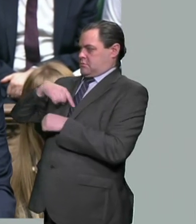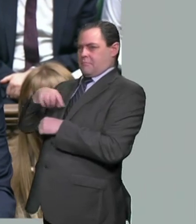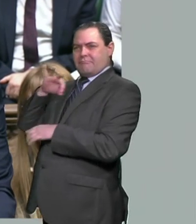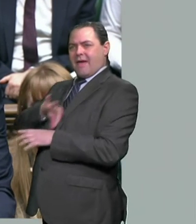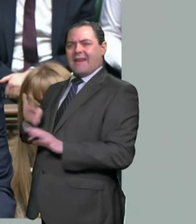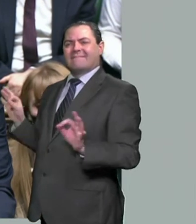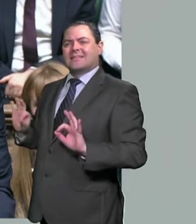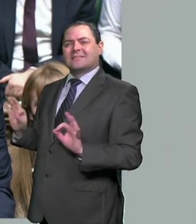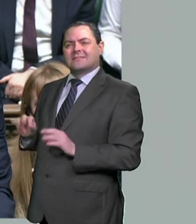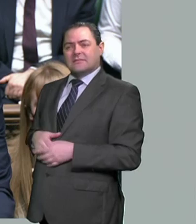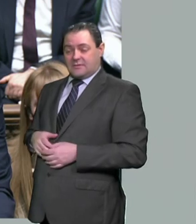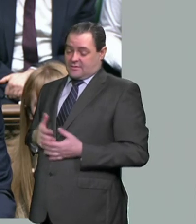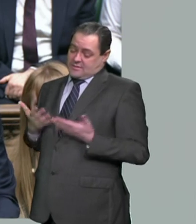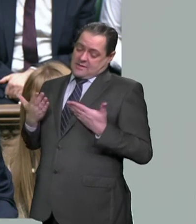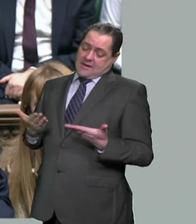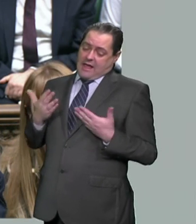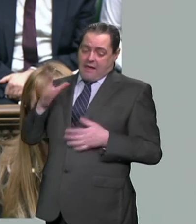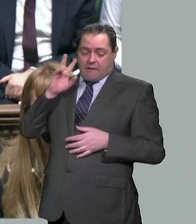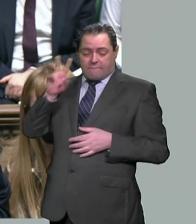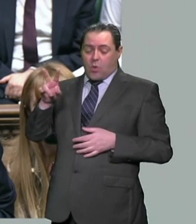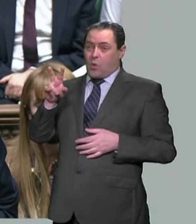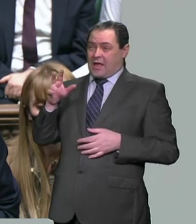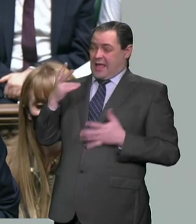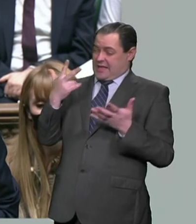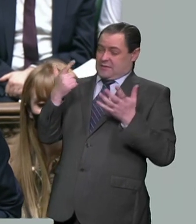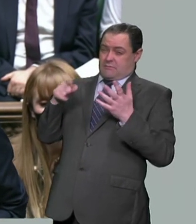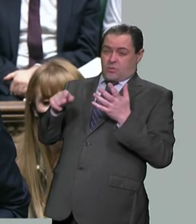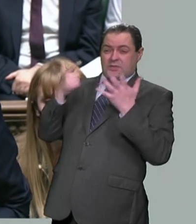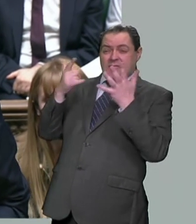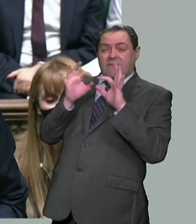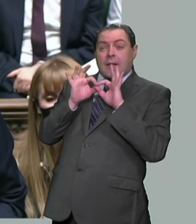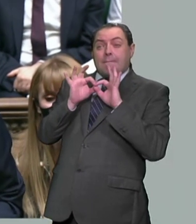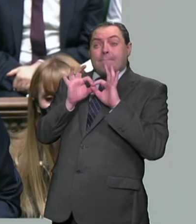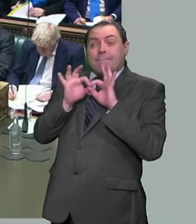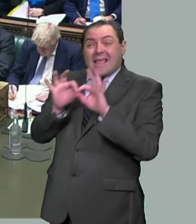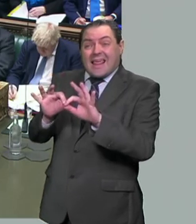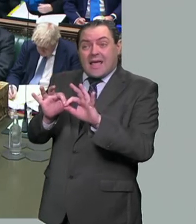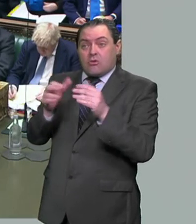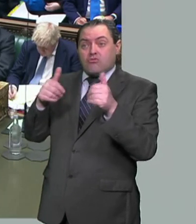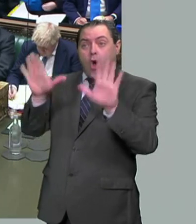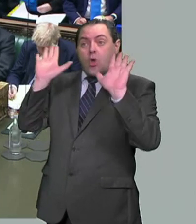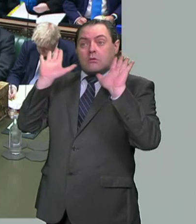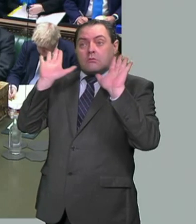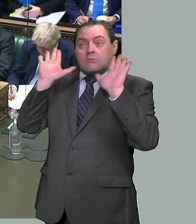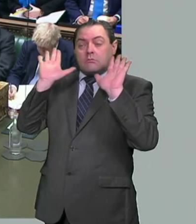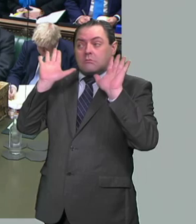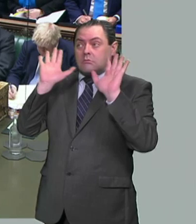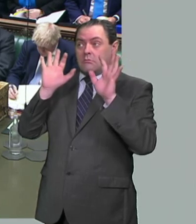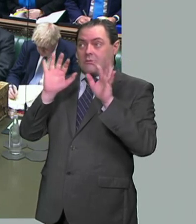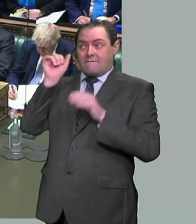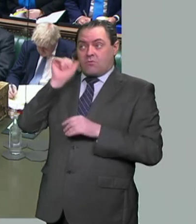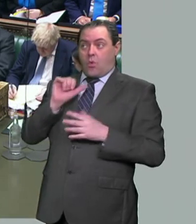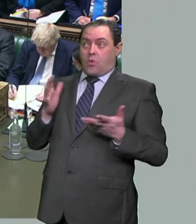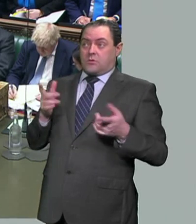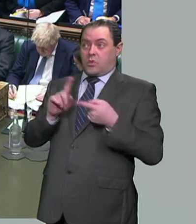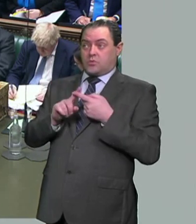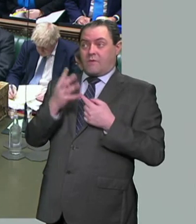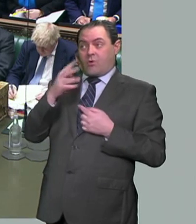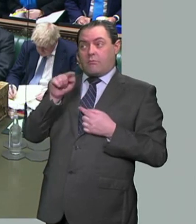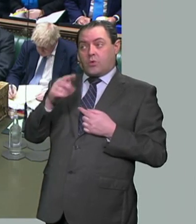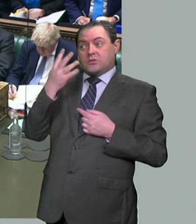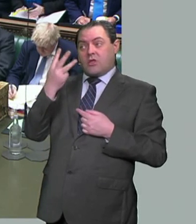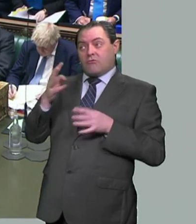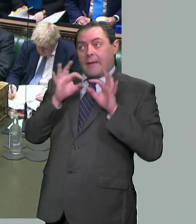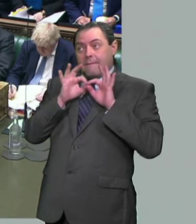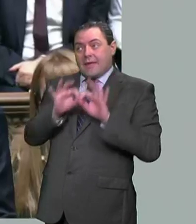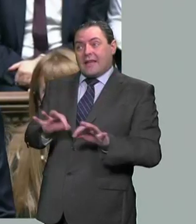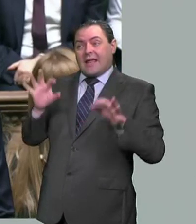Now we find that they have written off £8.7 billion on personal protective equipment and the Chancellor is writing off £4.3 billion in fraud.